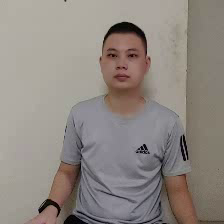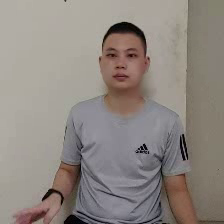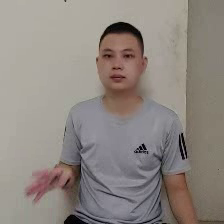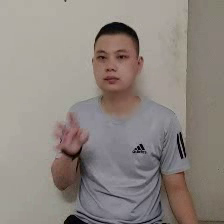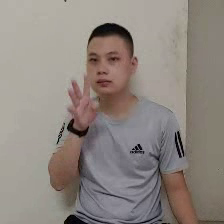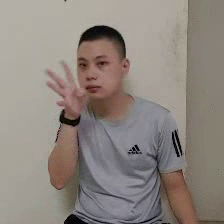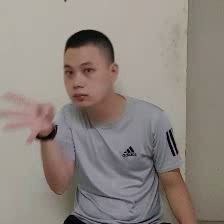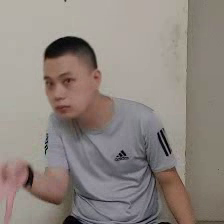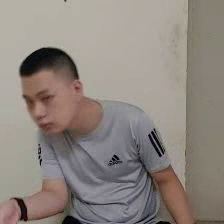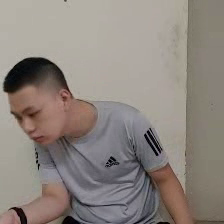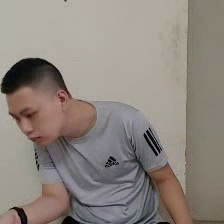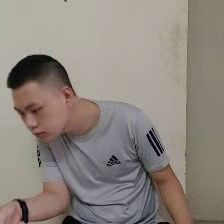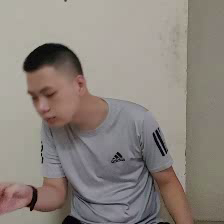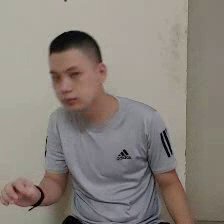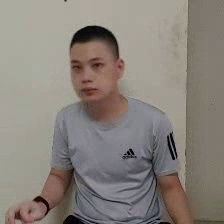Nôn ói